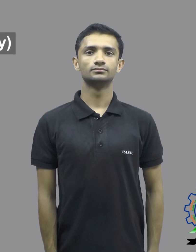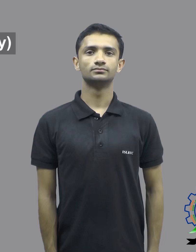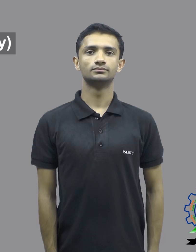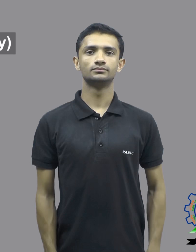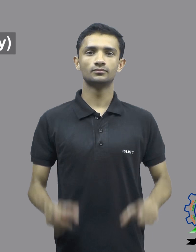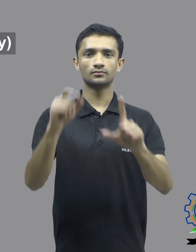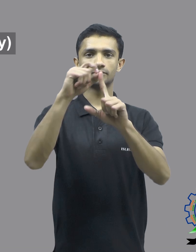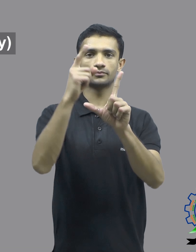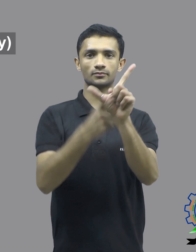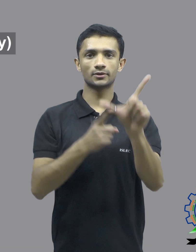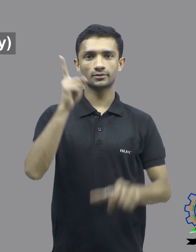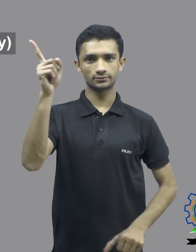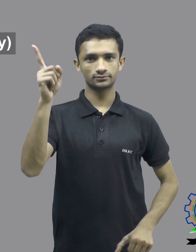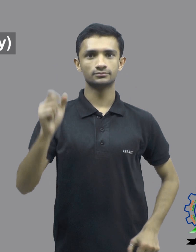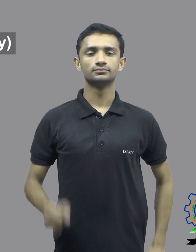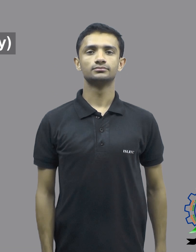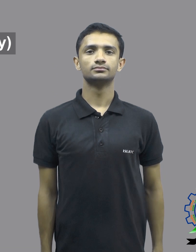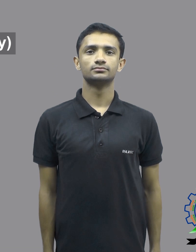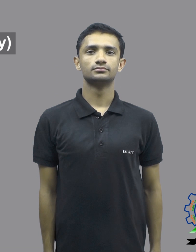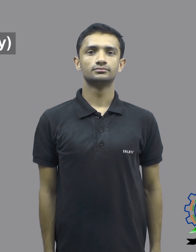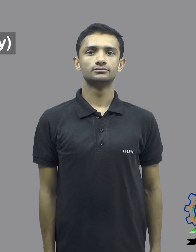Puducerry (Pondicherry)